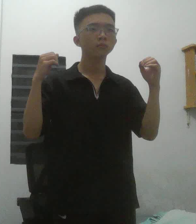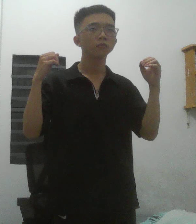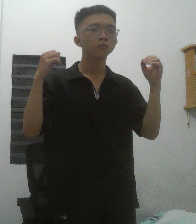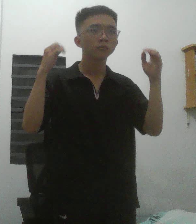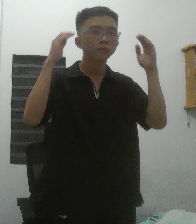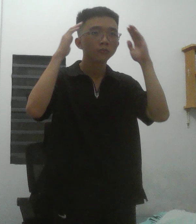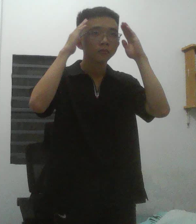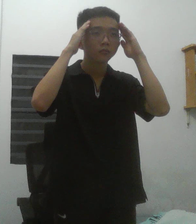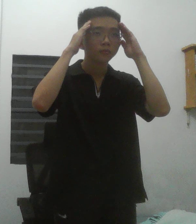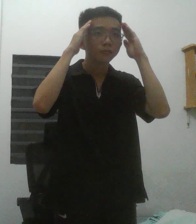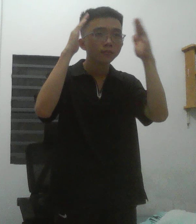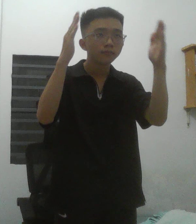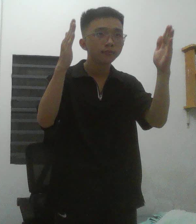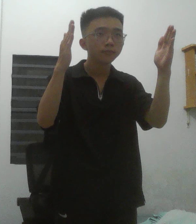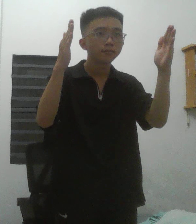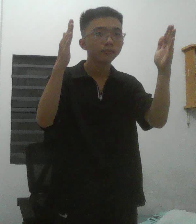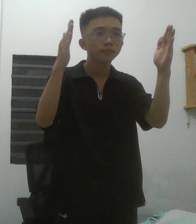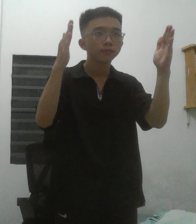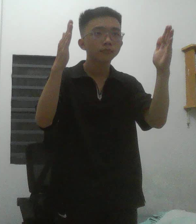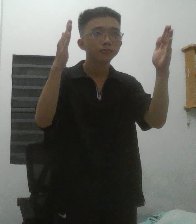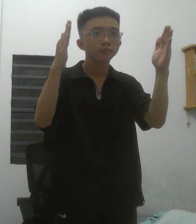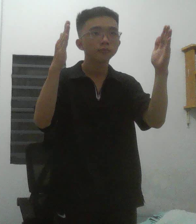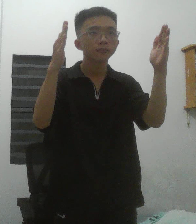quan tam